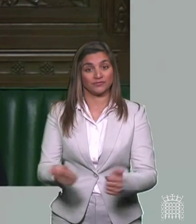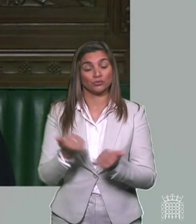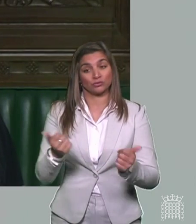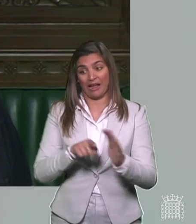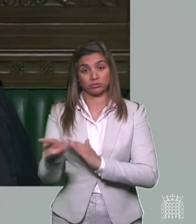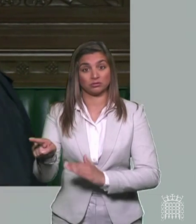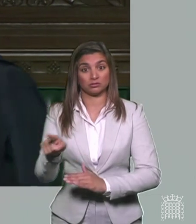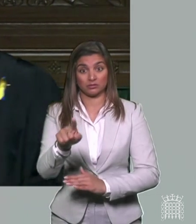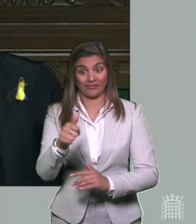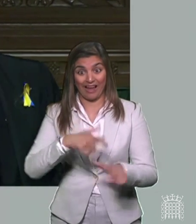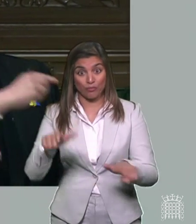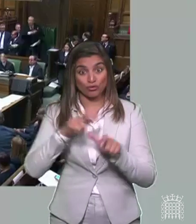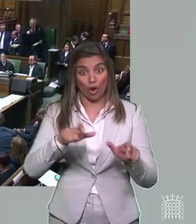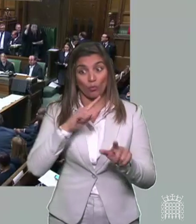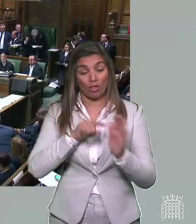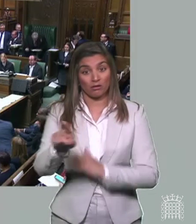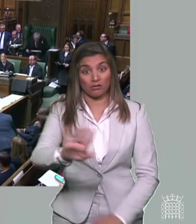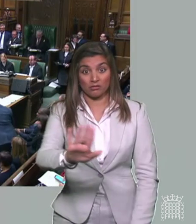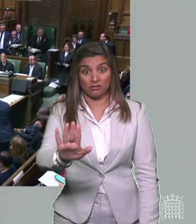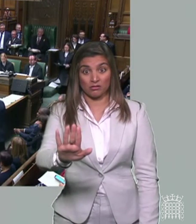I do not want to hear any more, or else they will be drinking it.